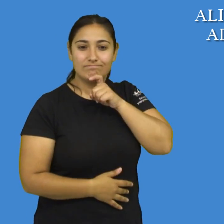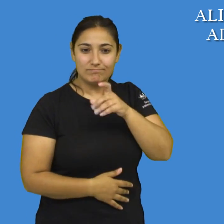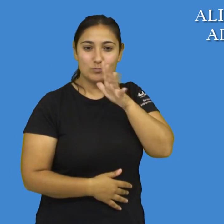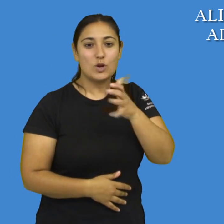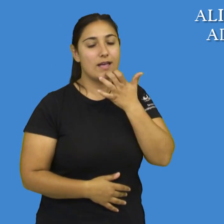motivo